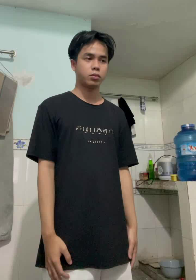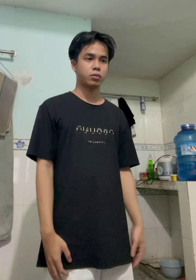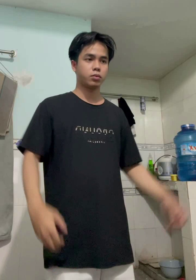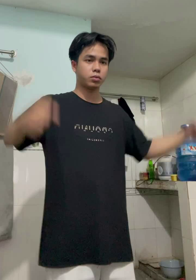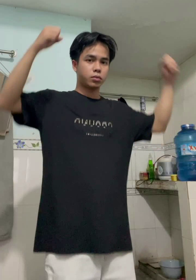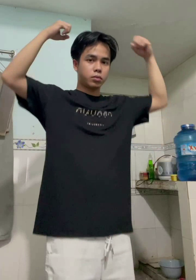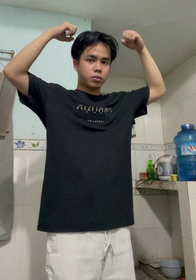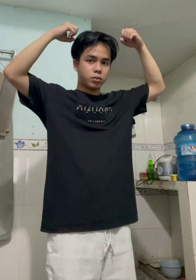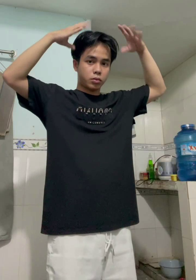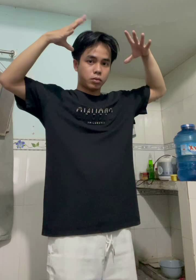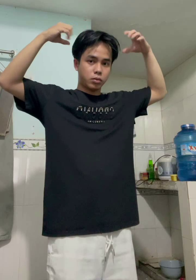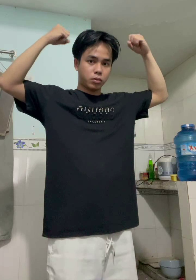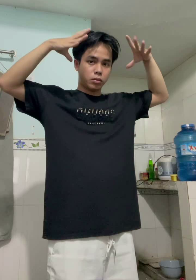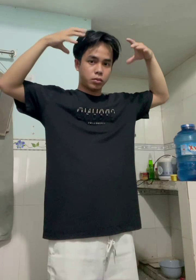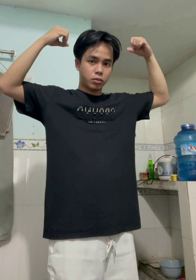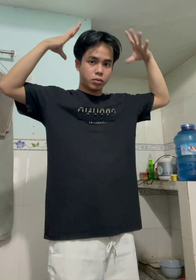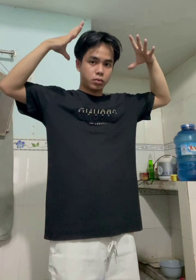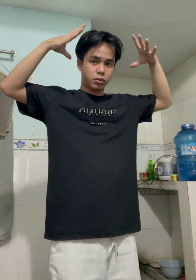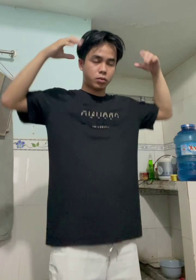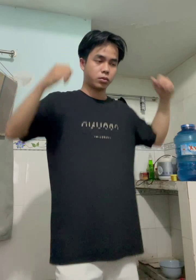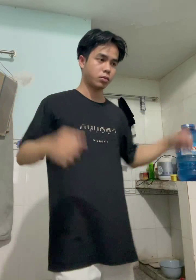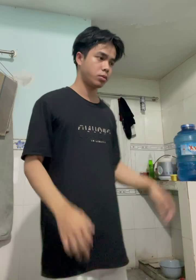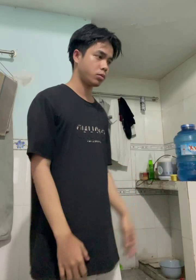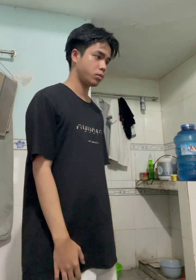mua